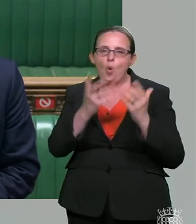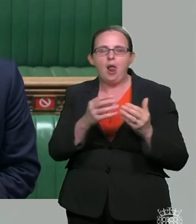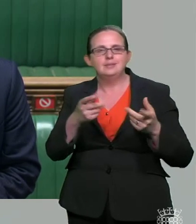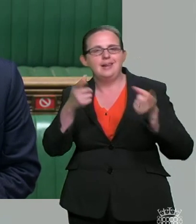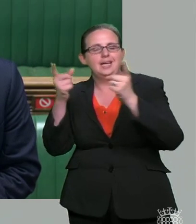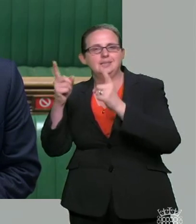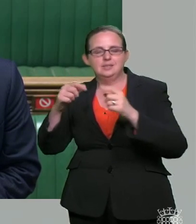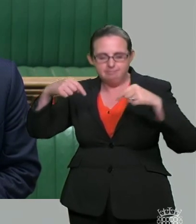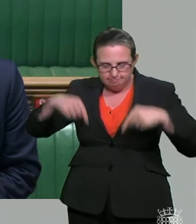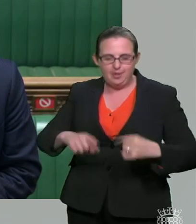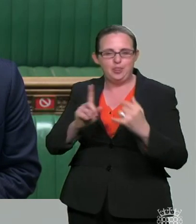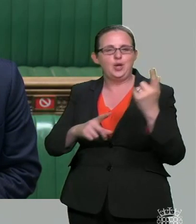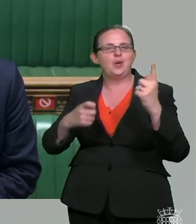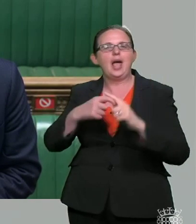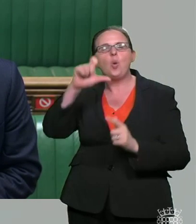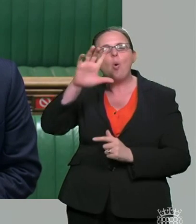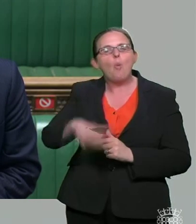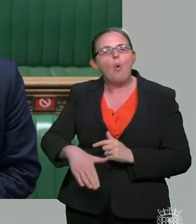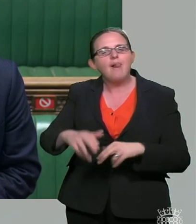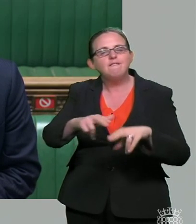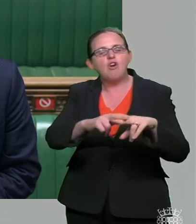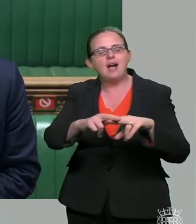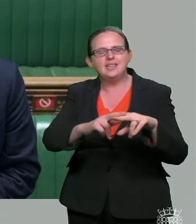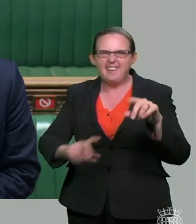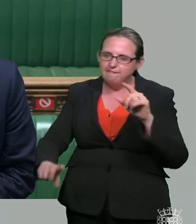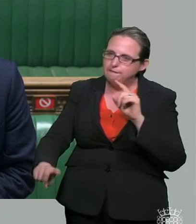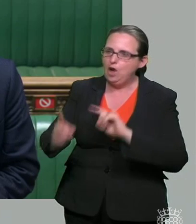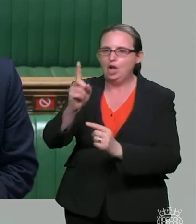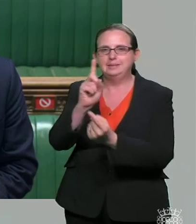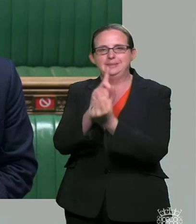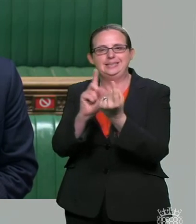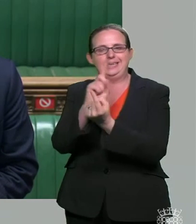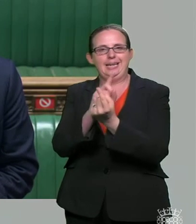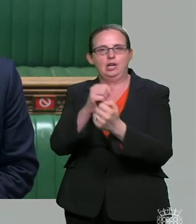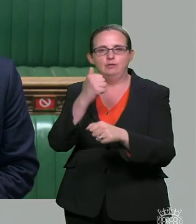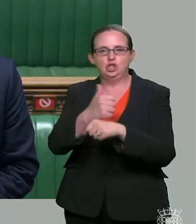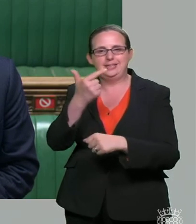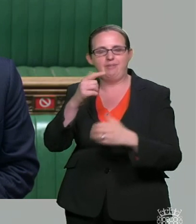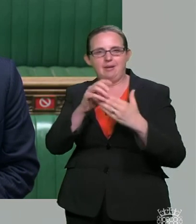This is the first meeting between G7 leaders since the start of the pandemic.